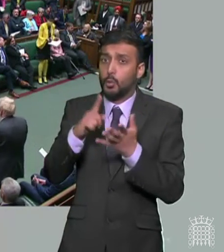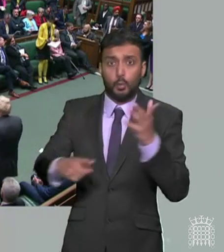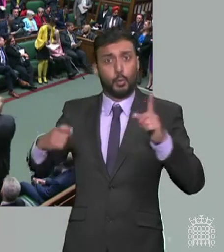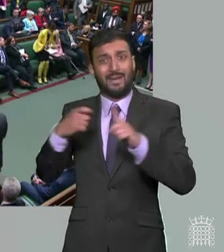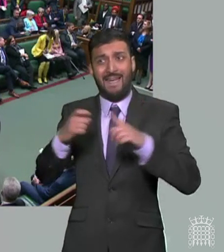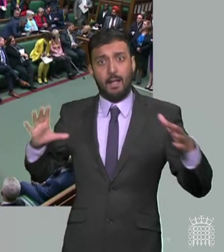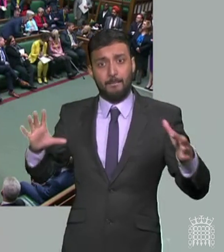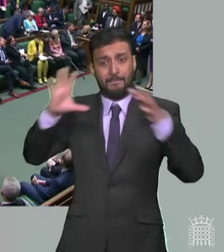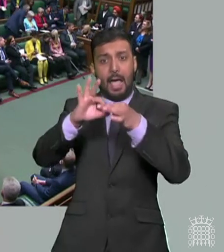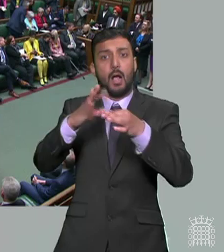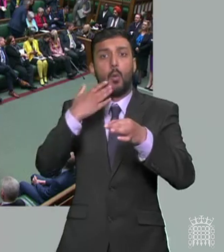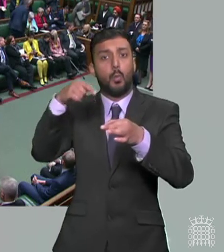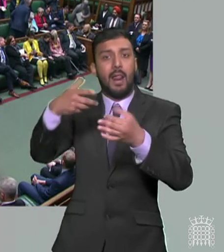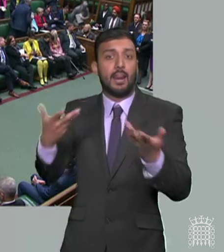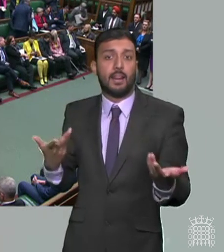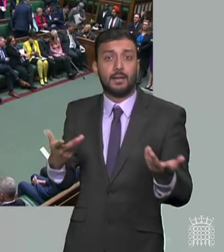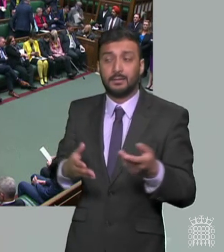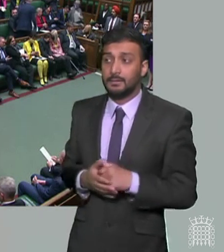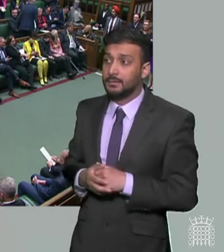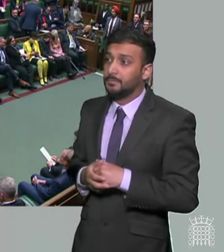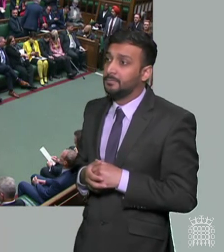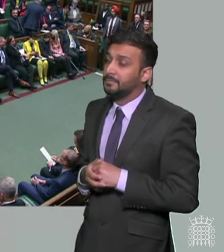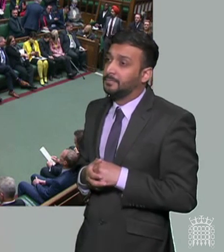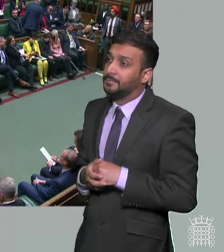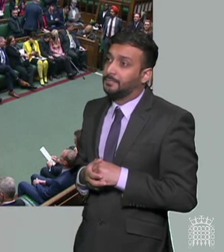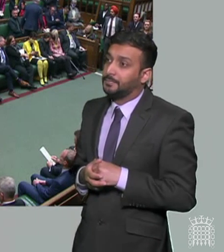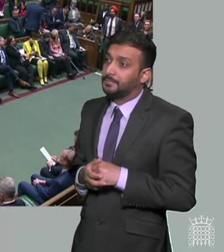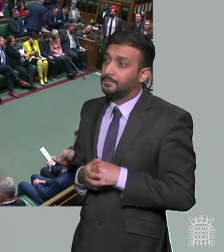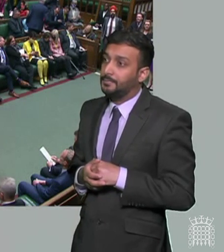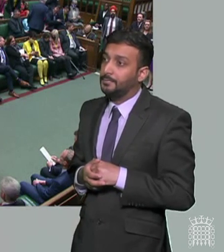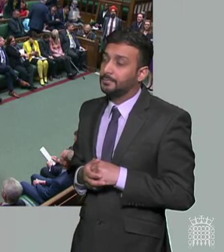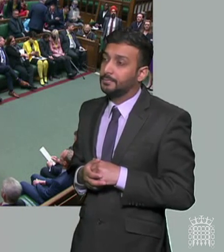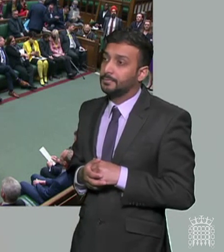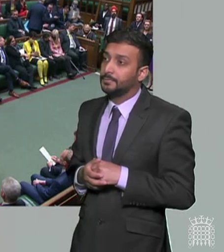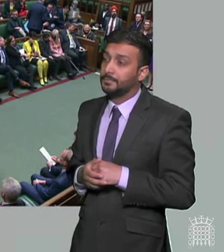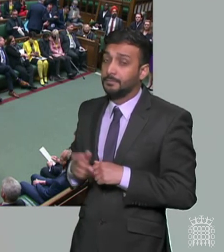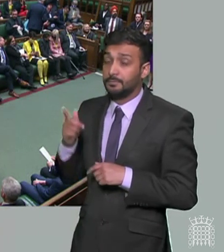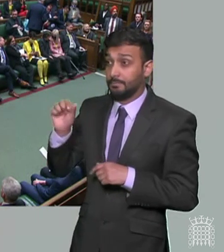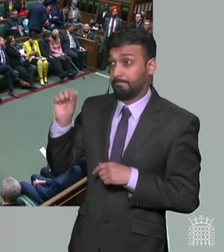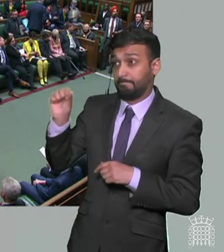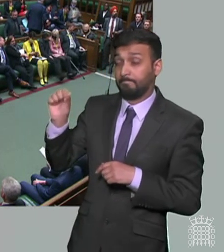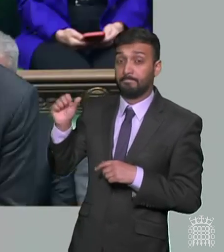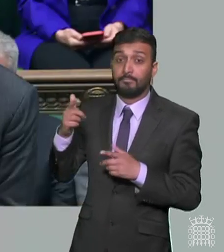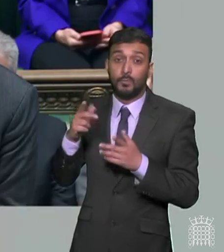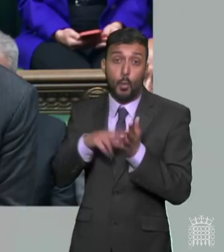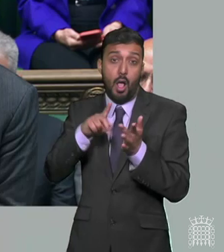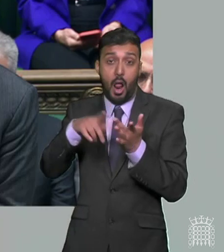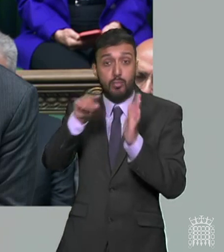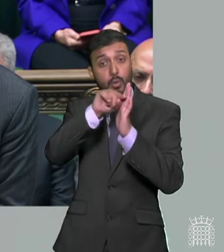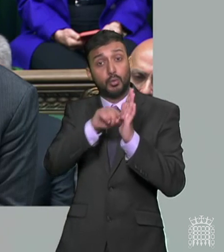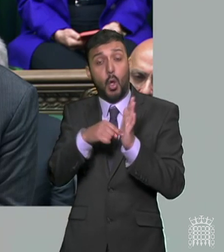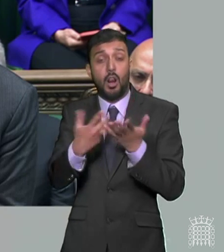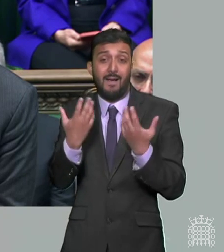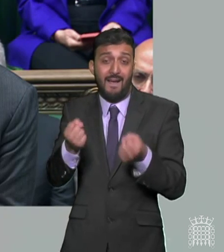I thank the honourable Gentleman very much. There is clearly an economic cost to the protocol.